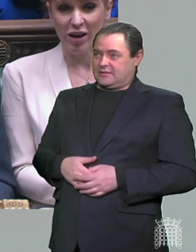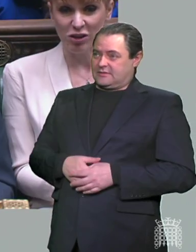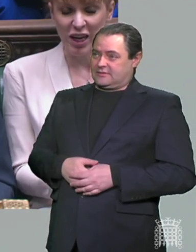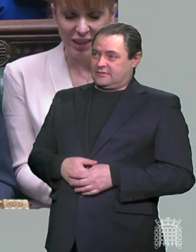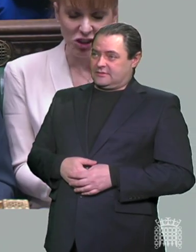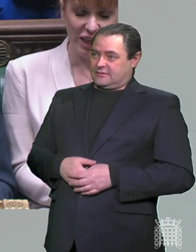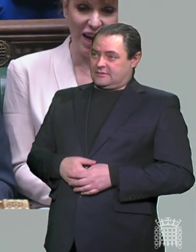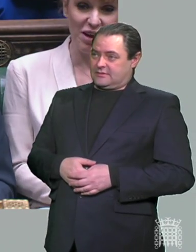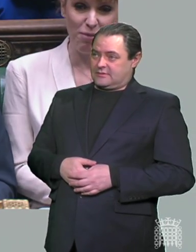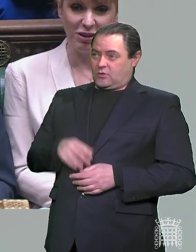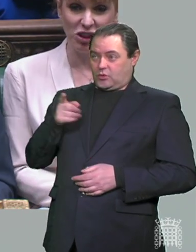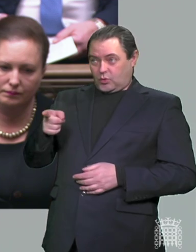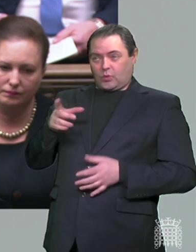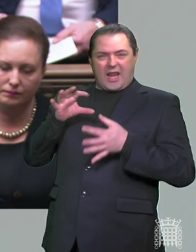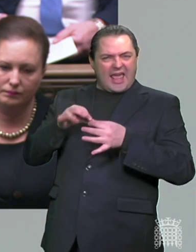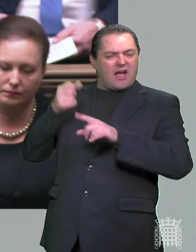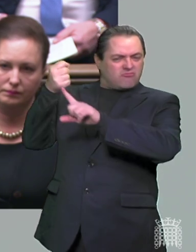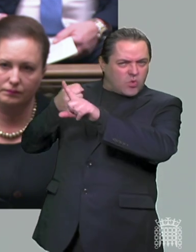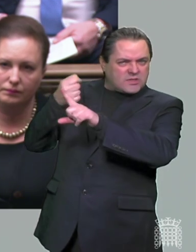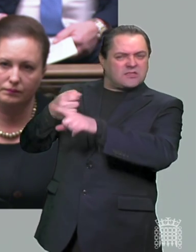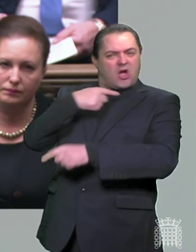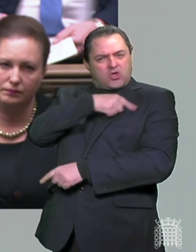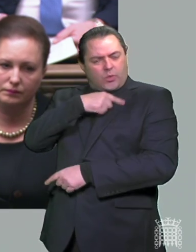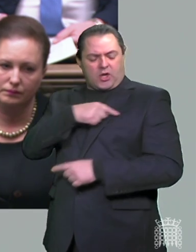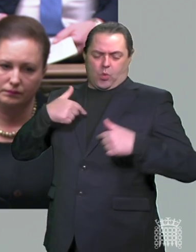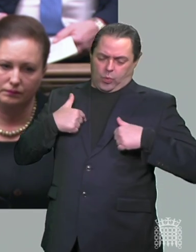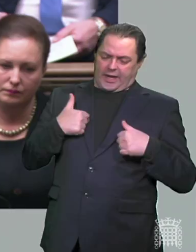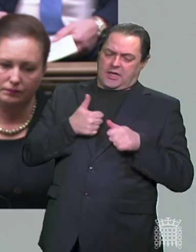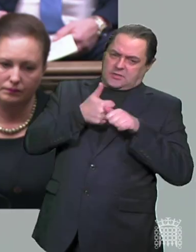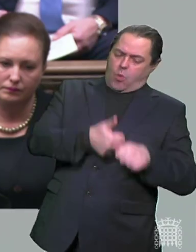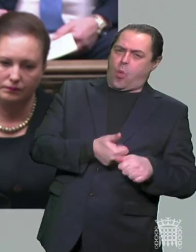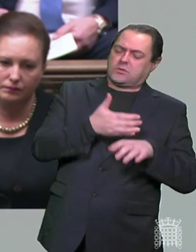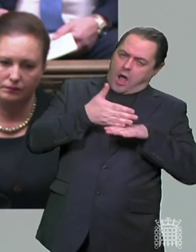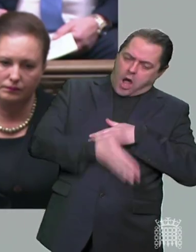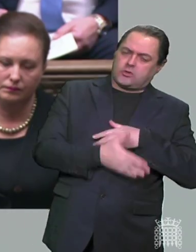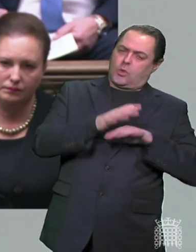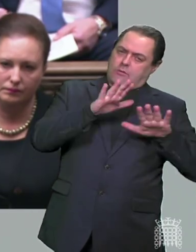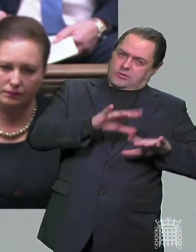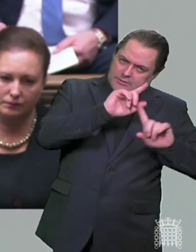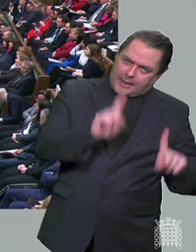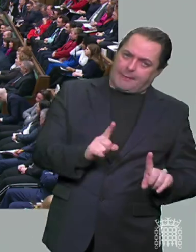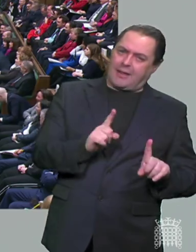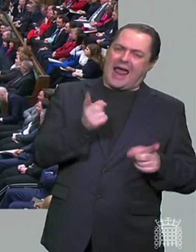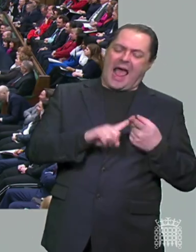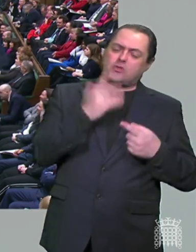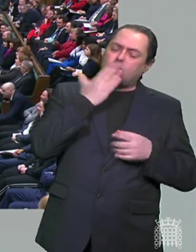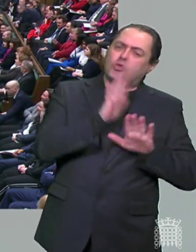While he sides with extremist protesters and union bosses, we stand up for hard-working Britons and schoolchildren.